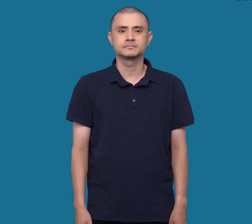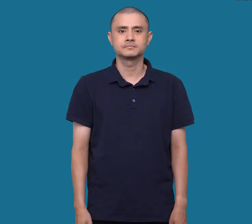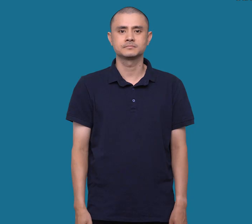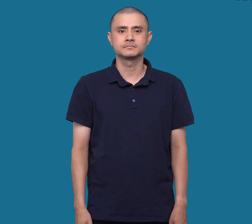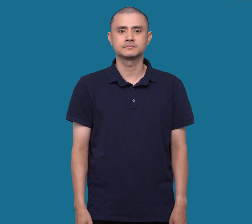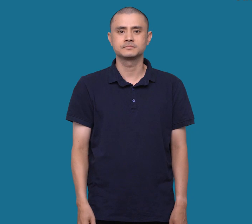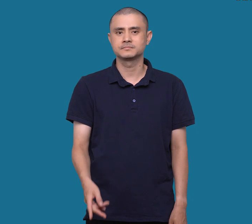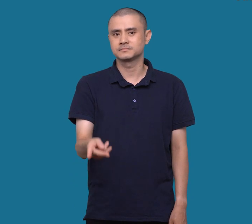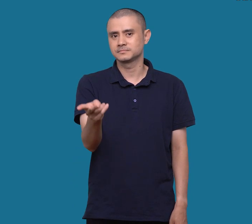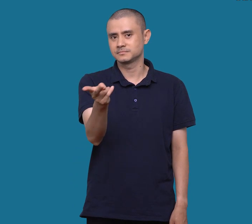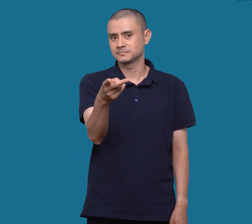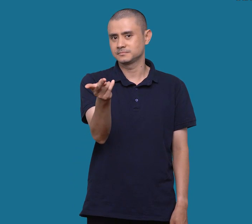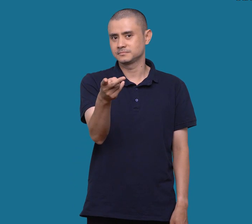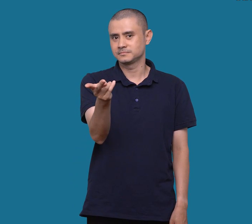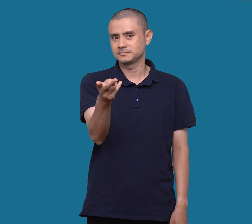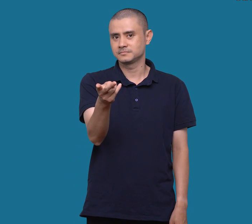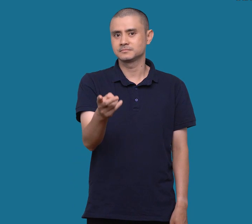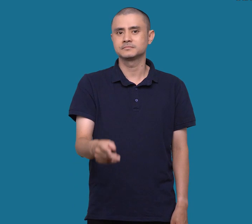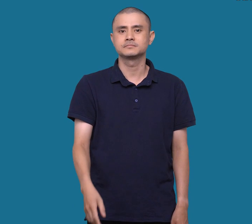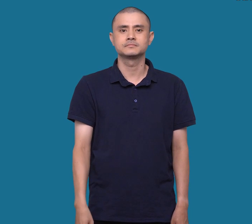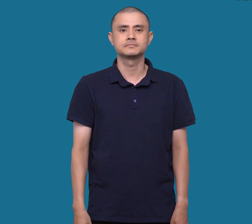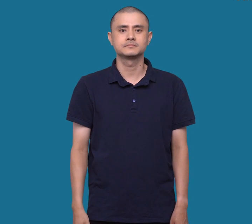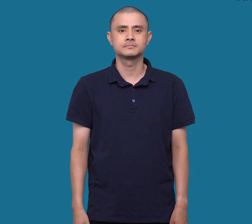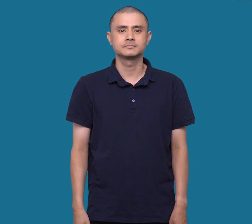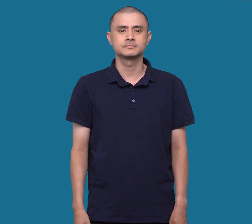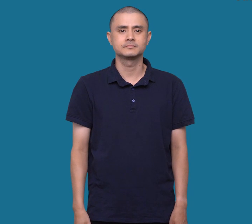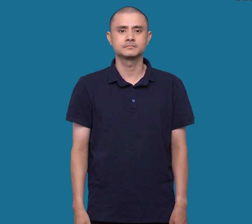các bạn (2 người)